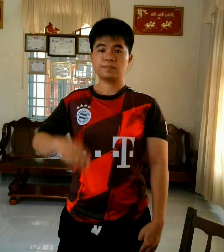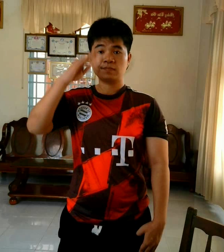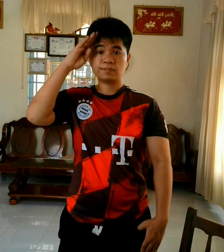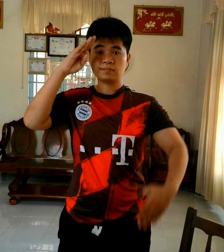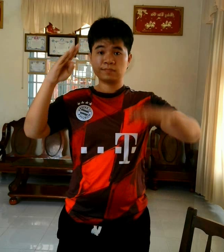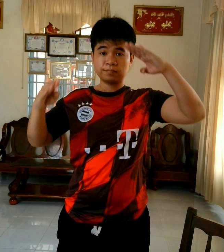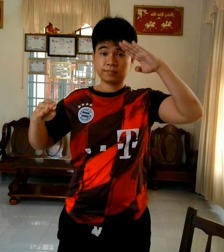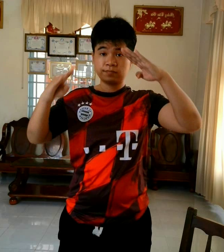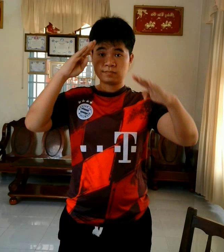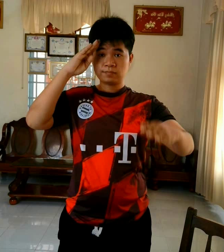xin chao